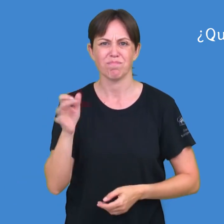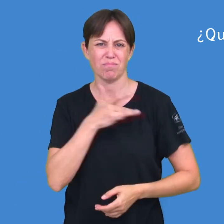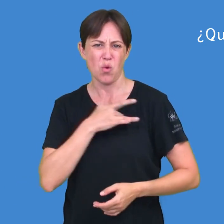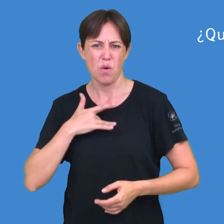corazón